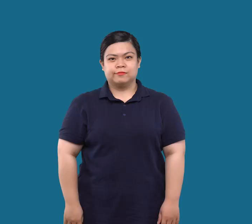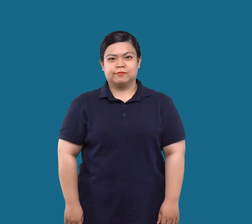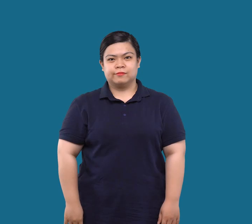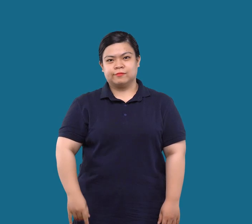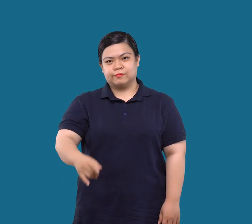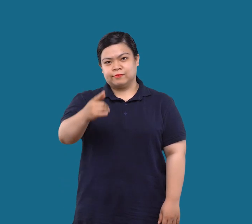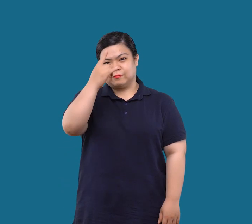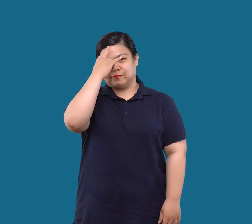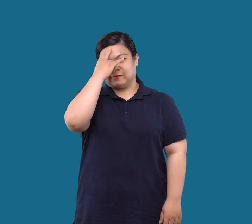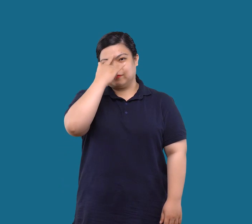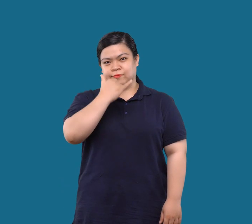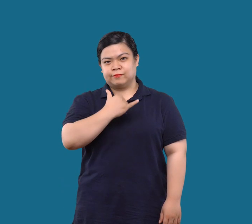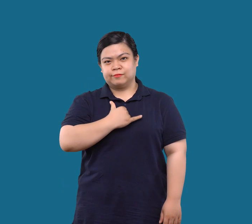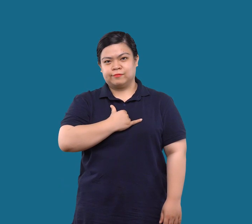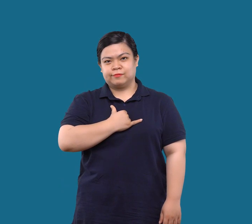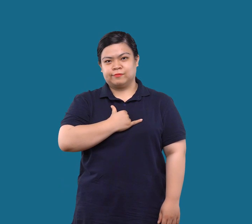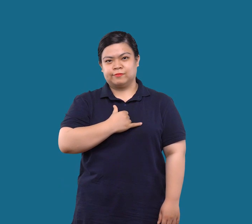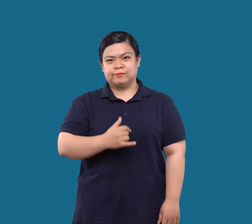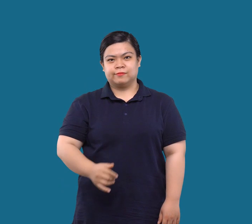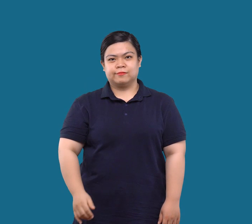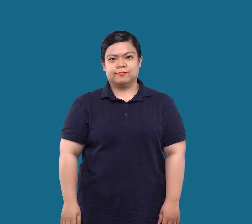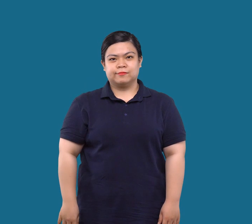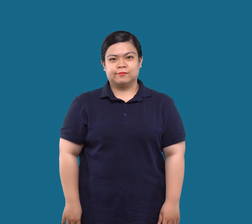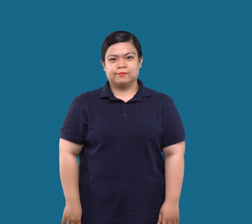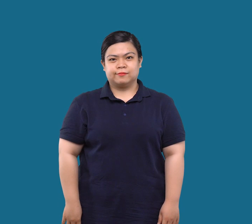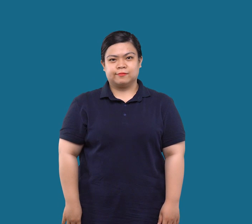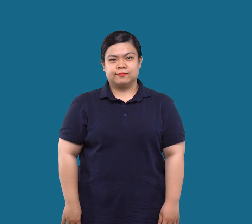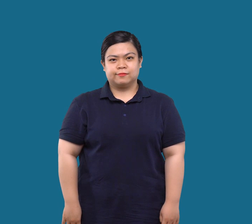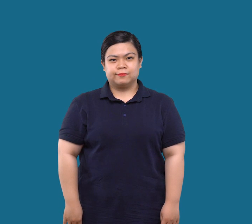tình yêu